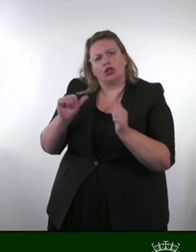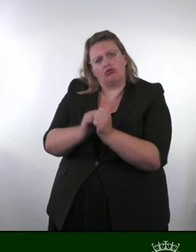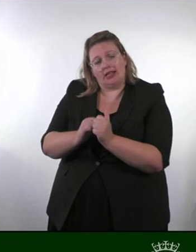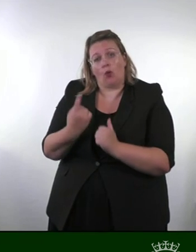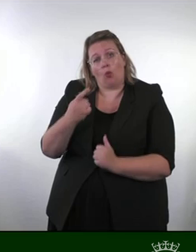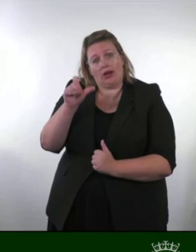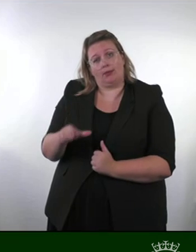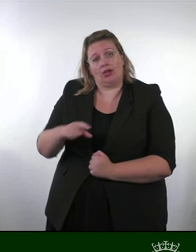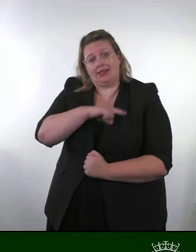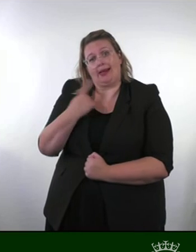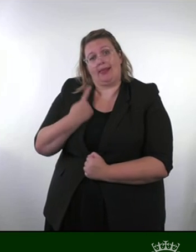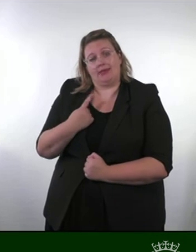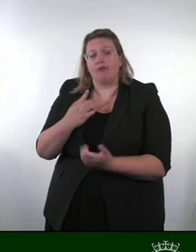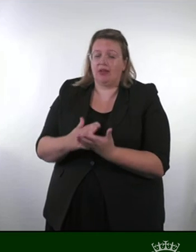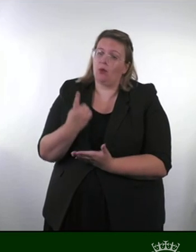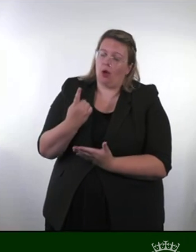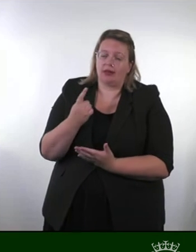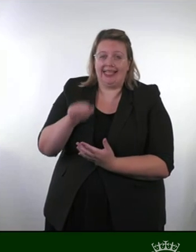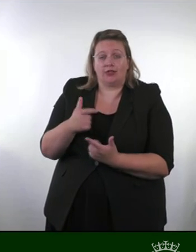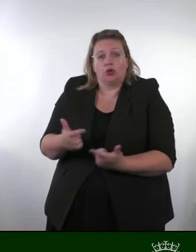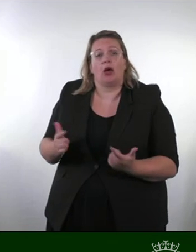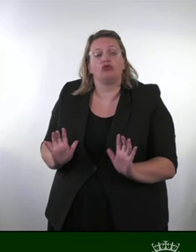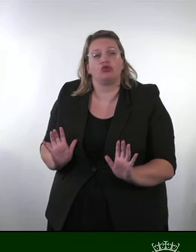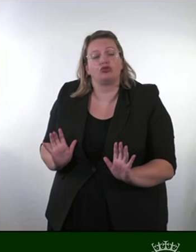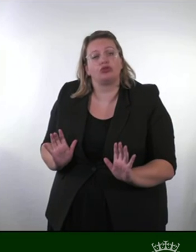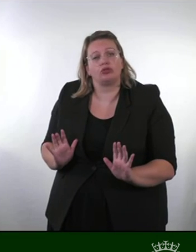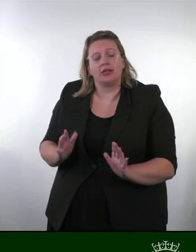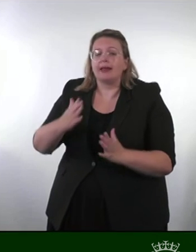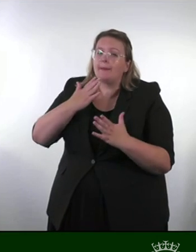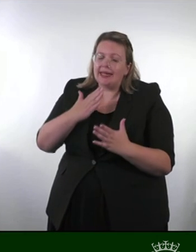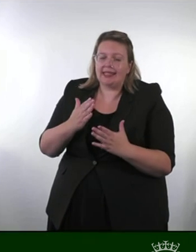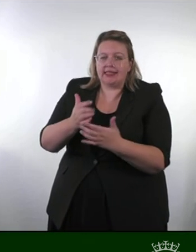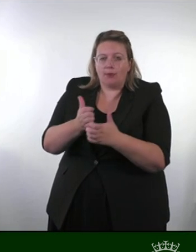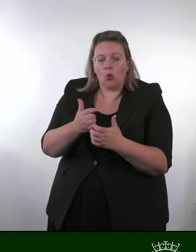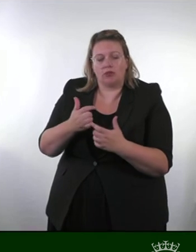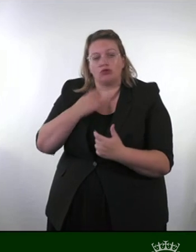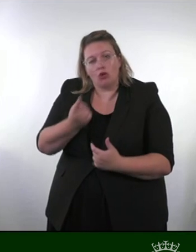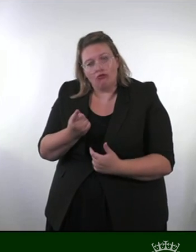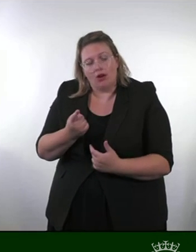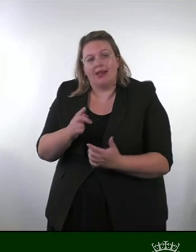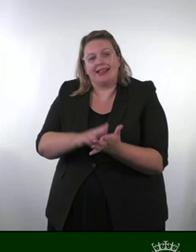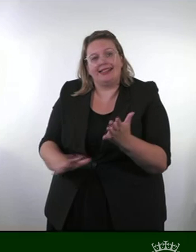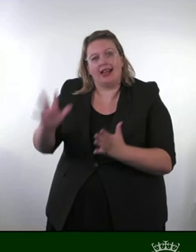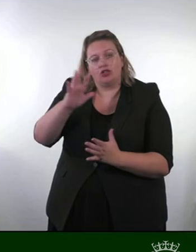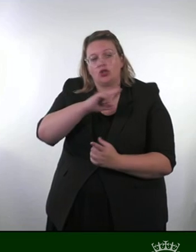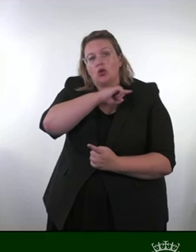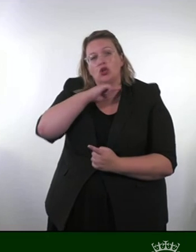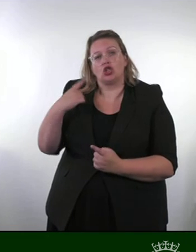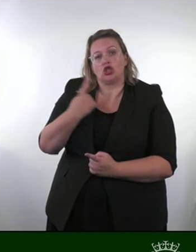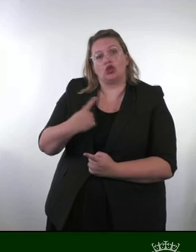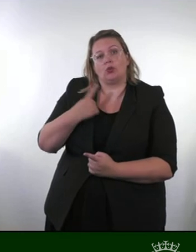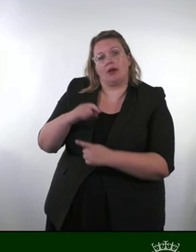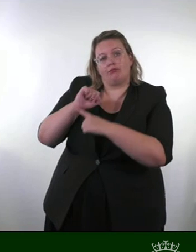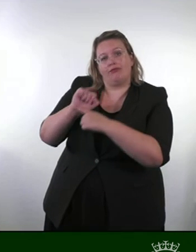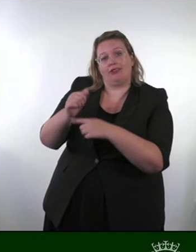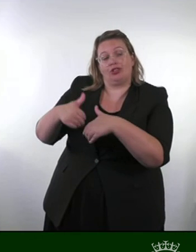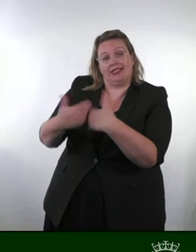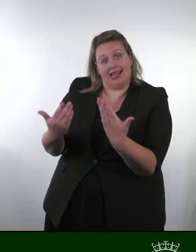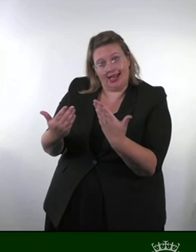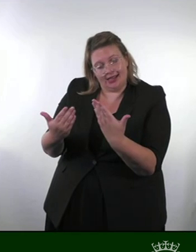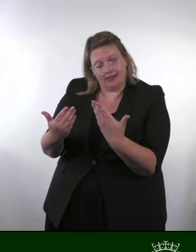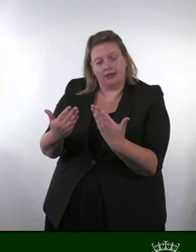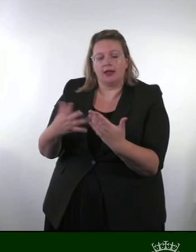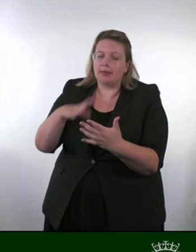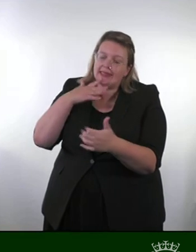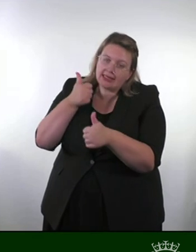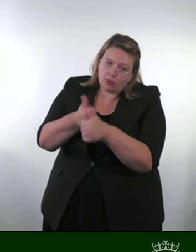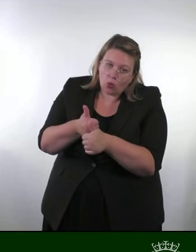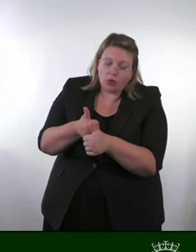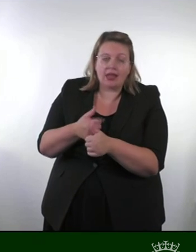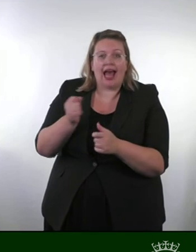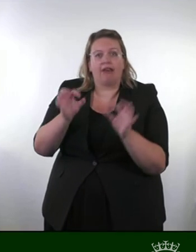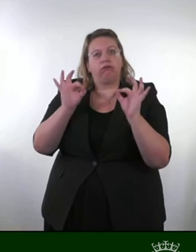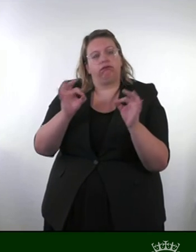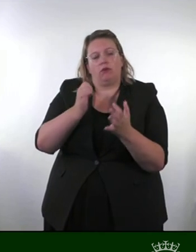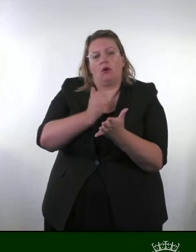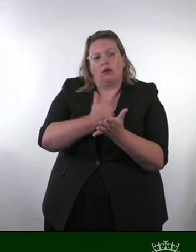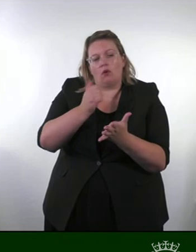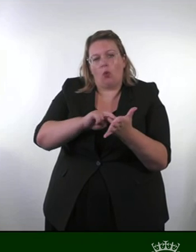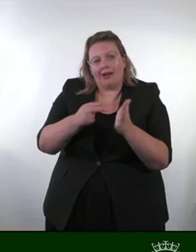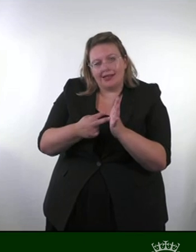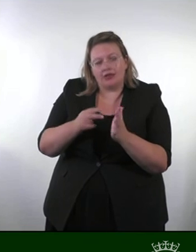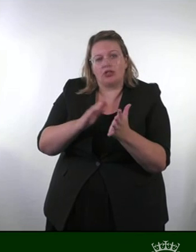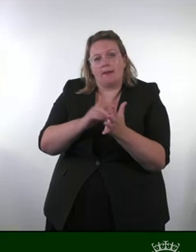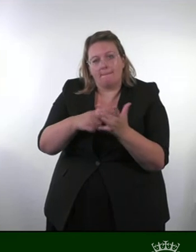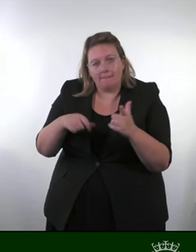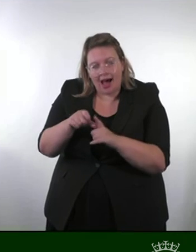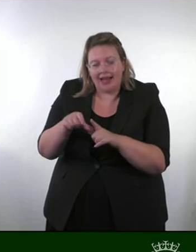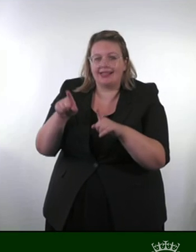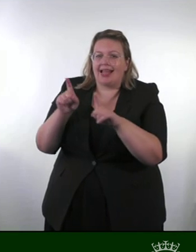Will he join me in supporting World Suicide Prevention Day tomorrow and in acknowledging the fantastic work by the mental health charity Mind, as well as by ENGAGE and Davy Orr at Unit Twenty in Blyth?